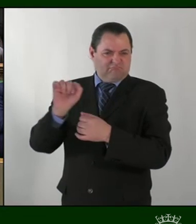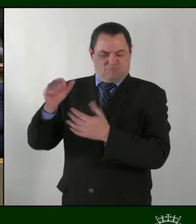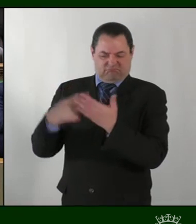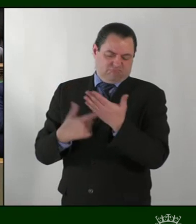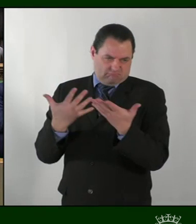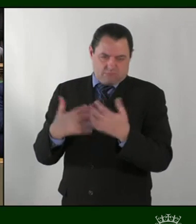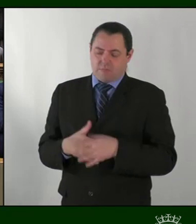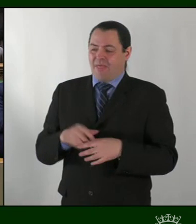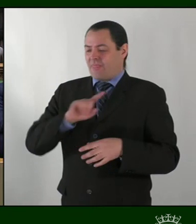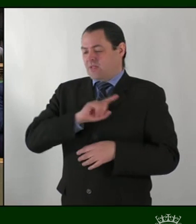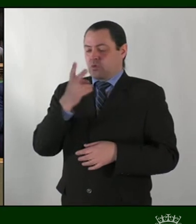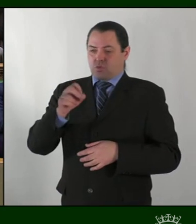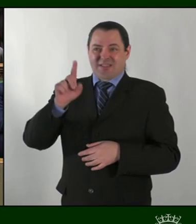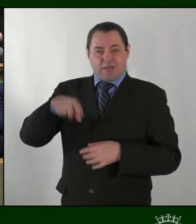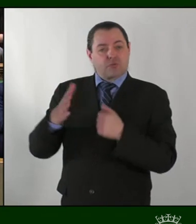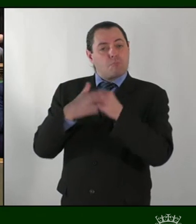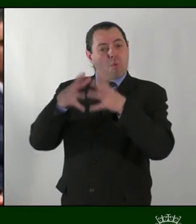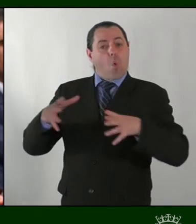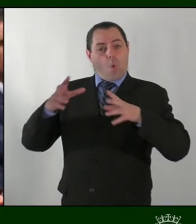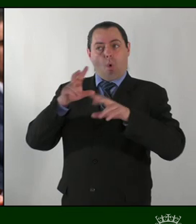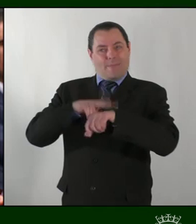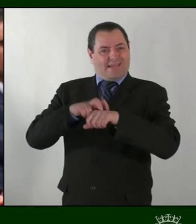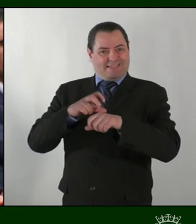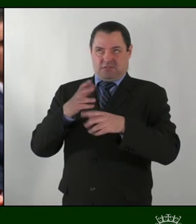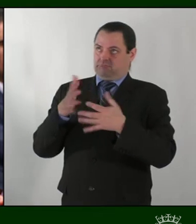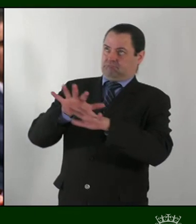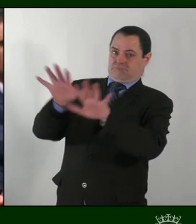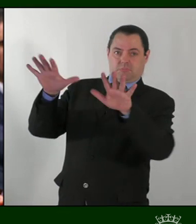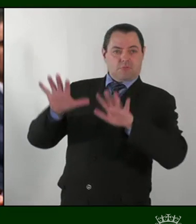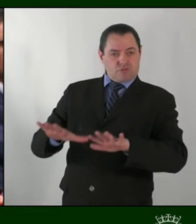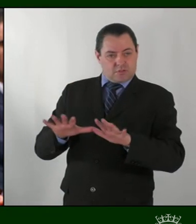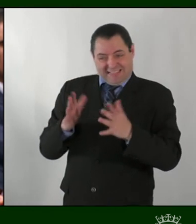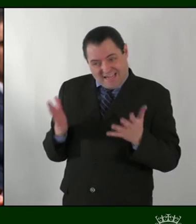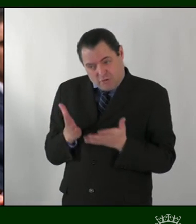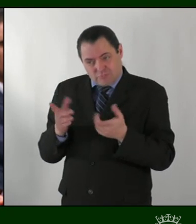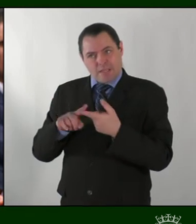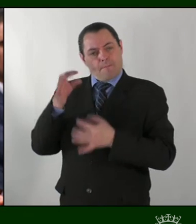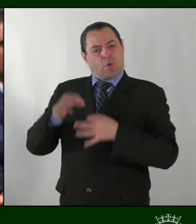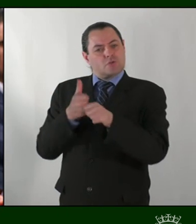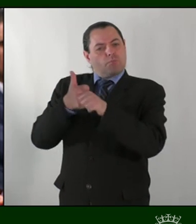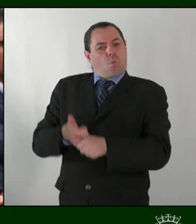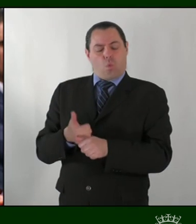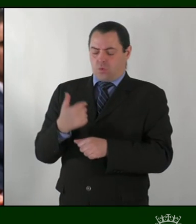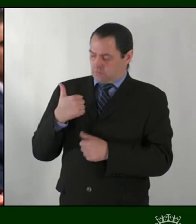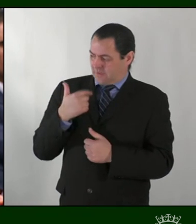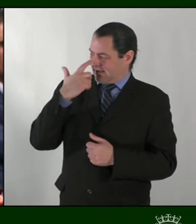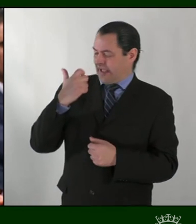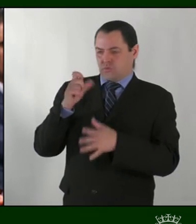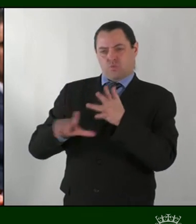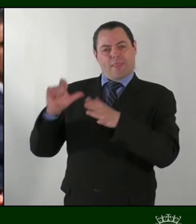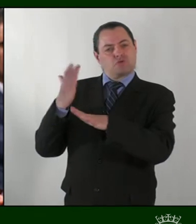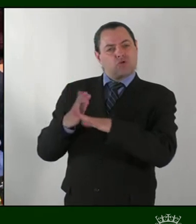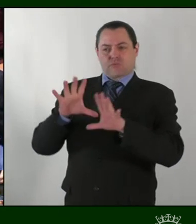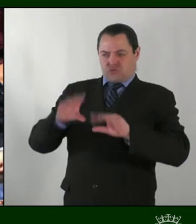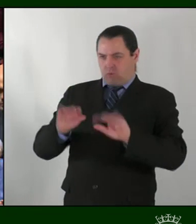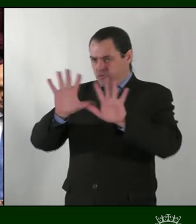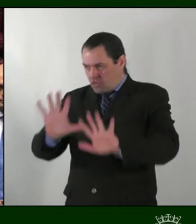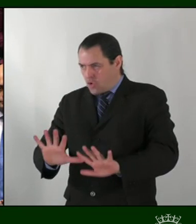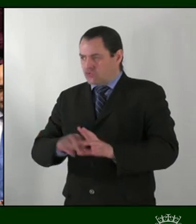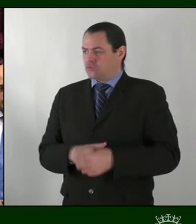That is why we are putting 20,000 more police on our streets, with the encouragement and the political support they need to carry out stop and search.